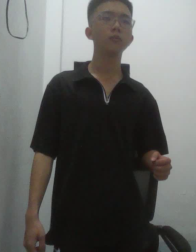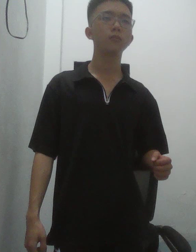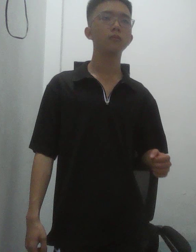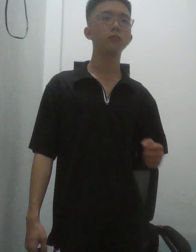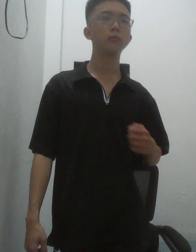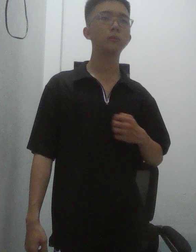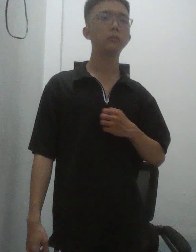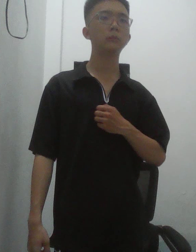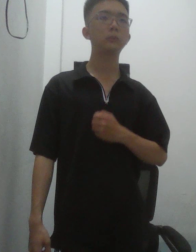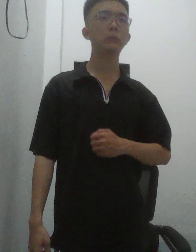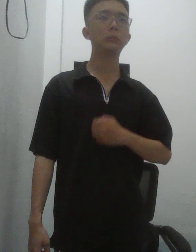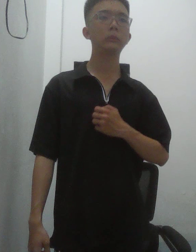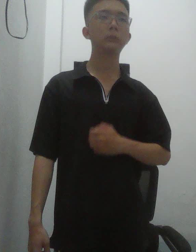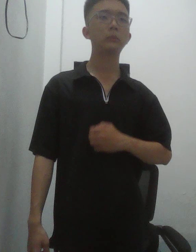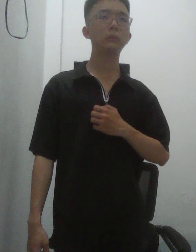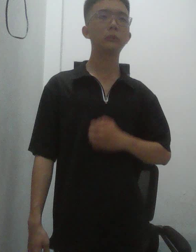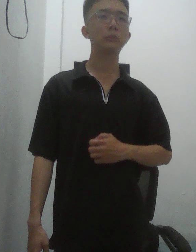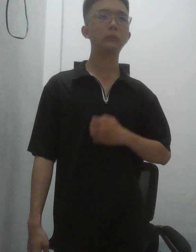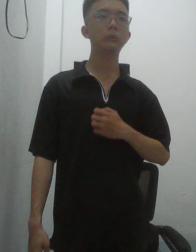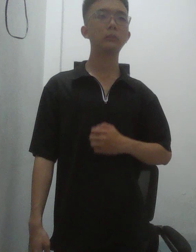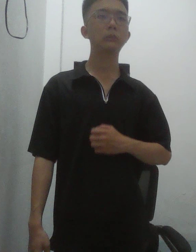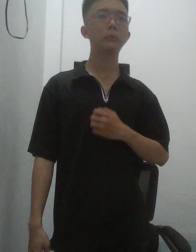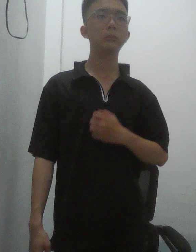ghen